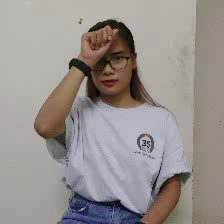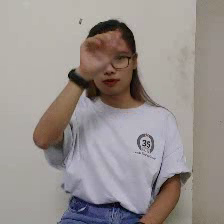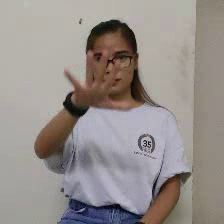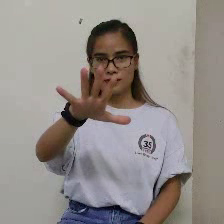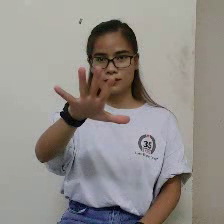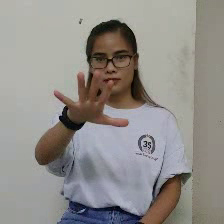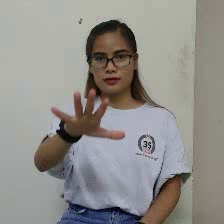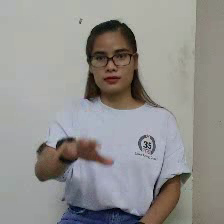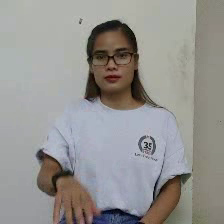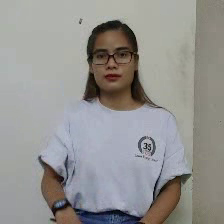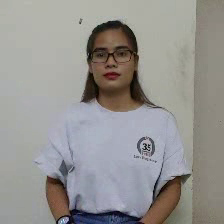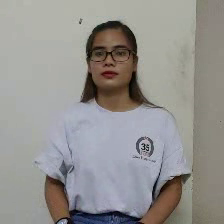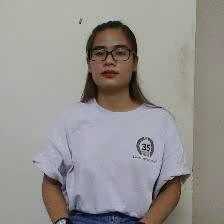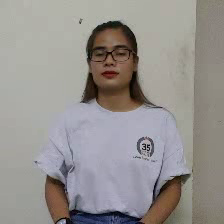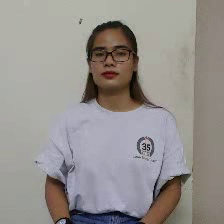Dạy dỗ